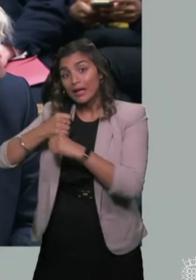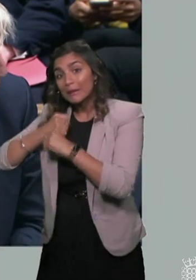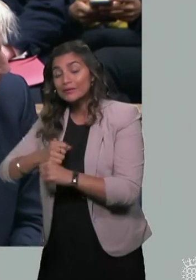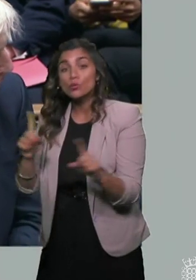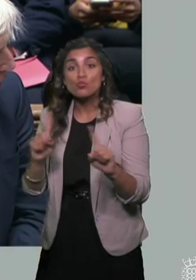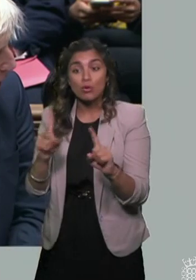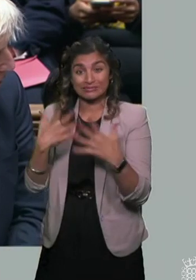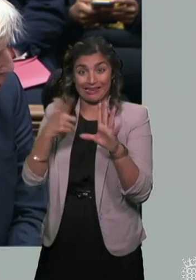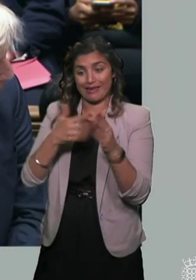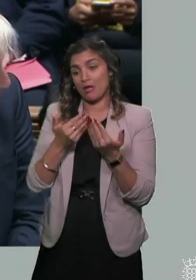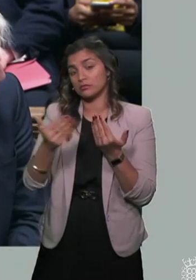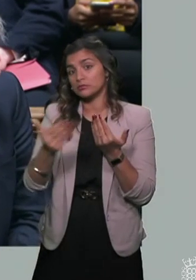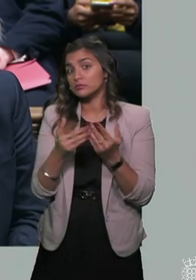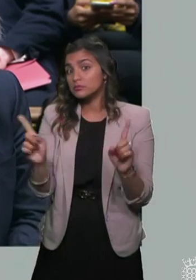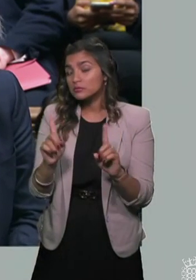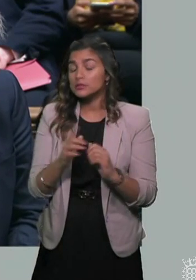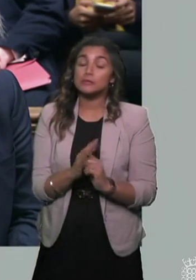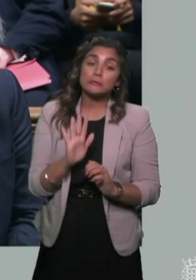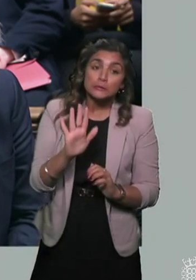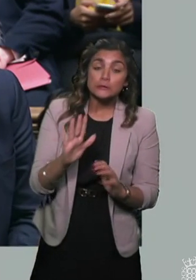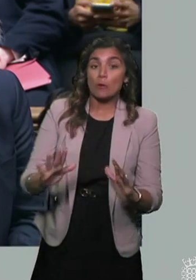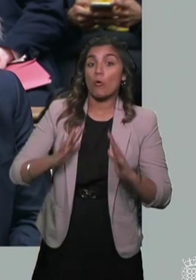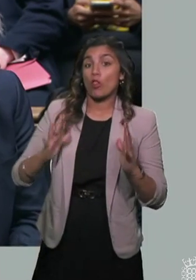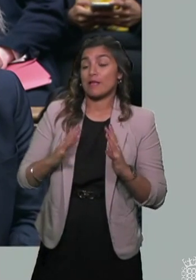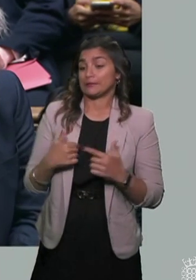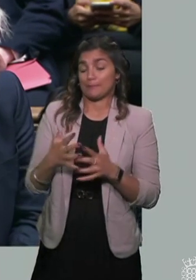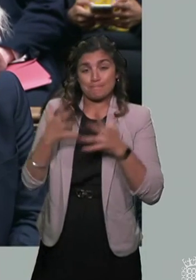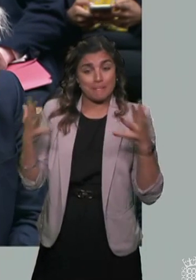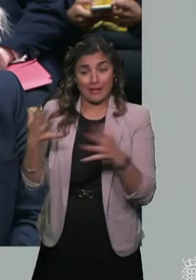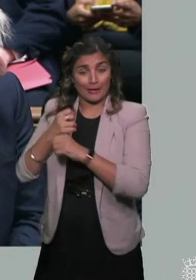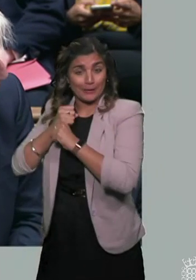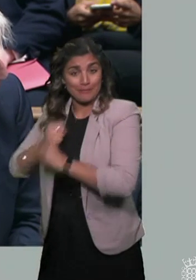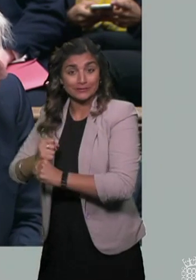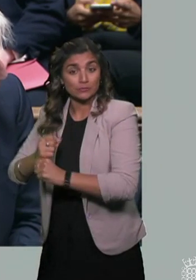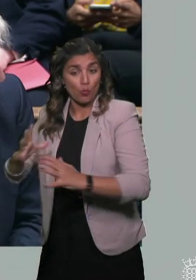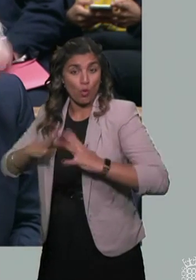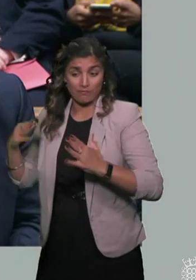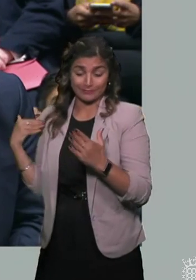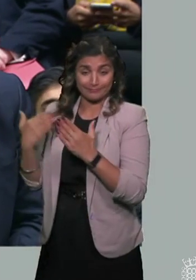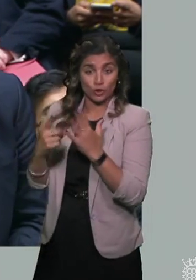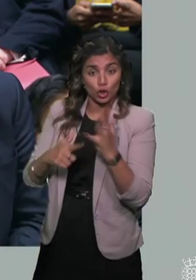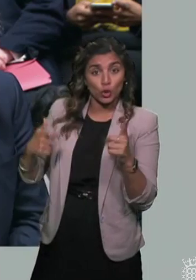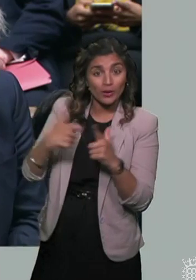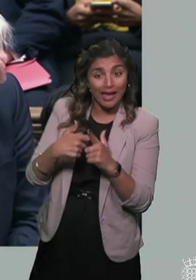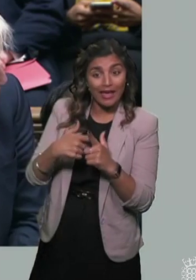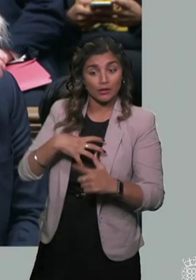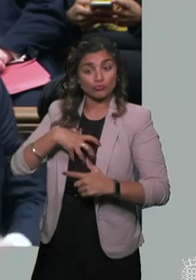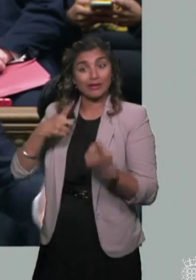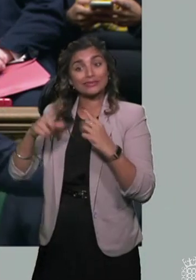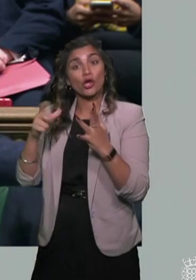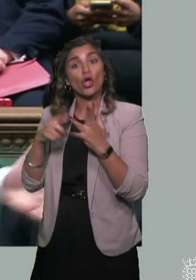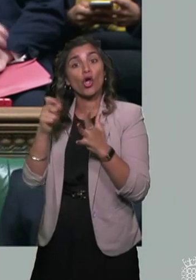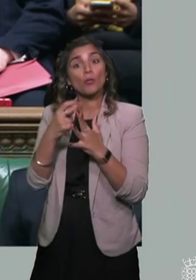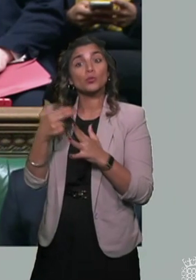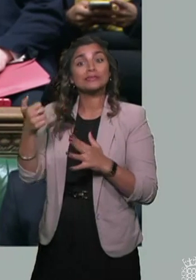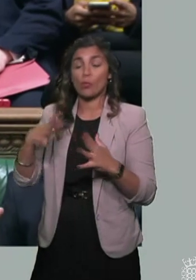All I will say is that, under the UK presidency-designate of COP26, very substantial commitments have already been achieved.